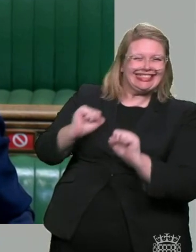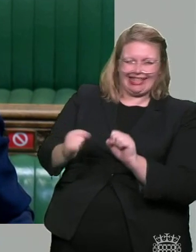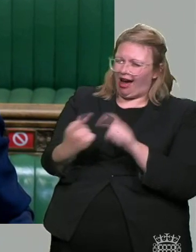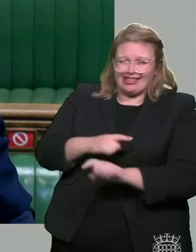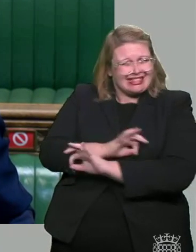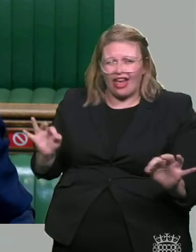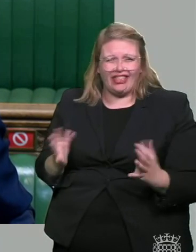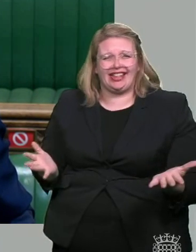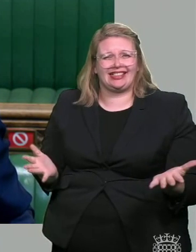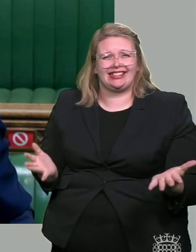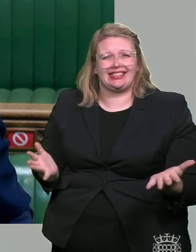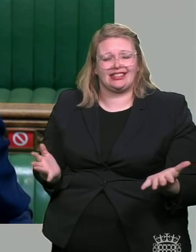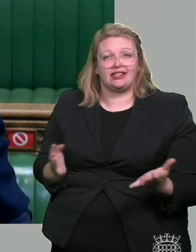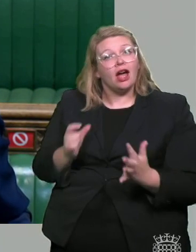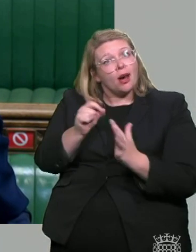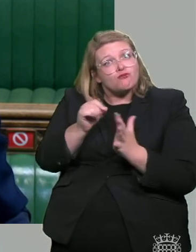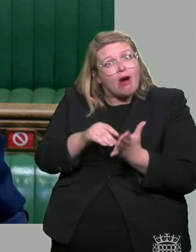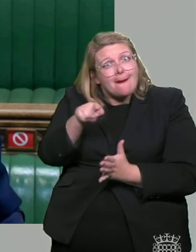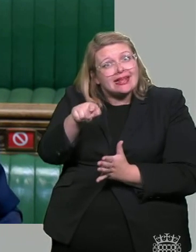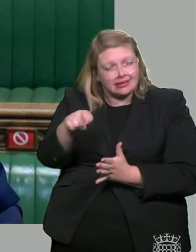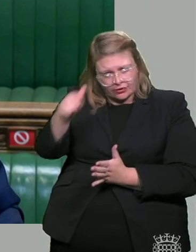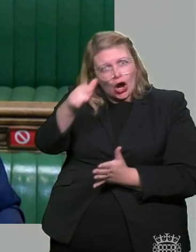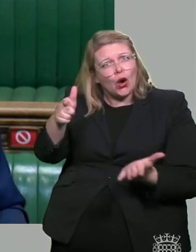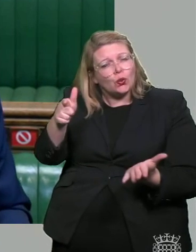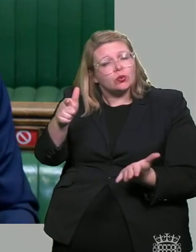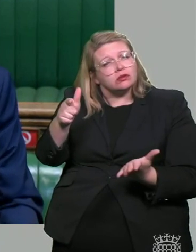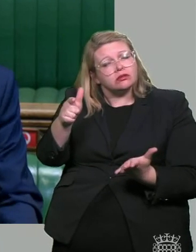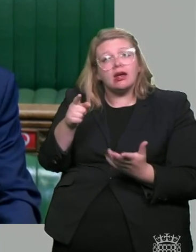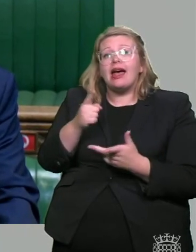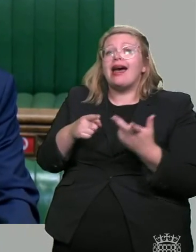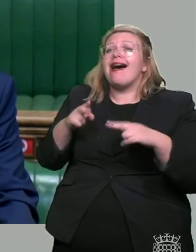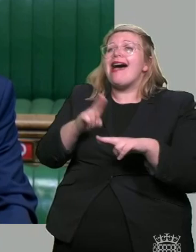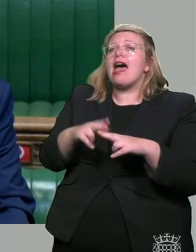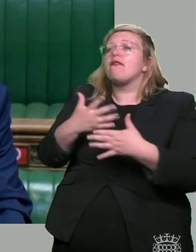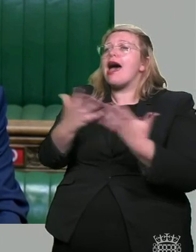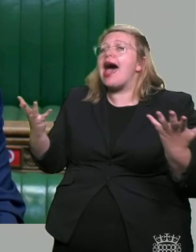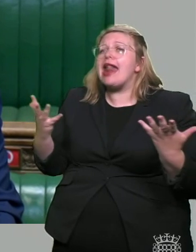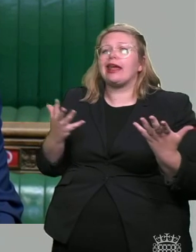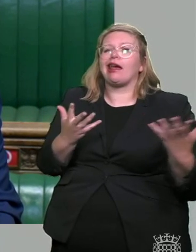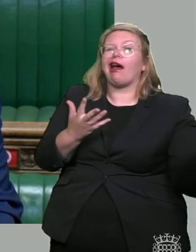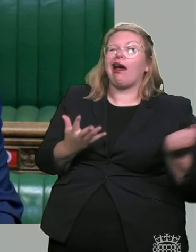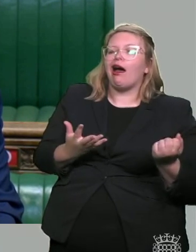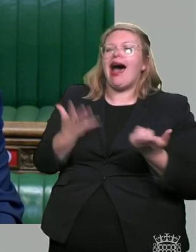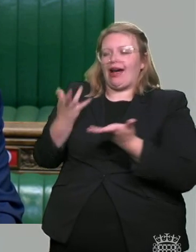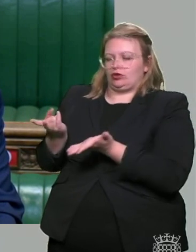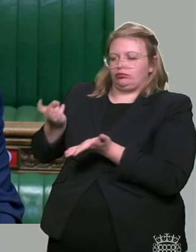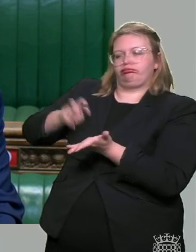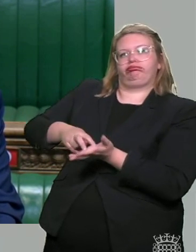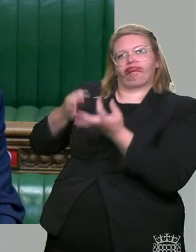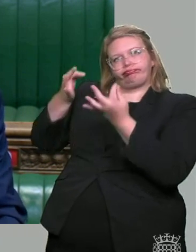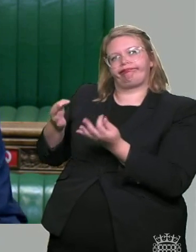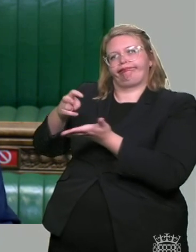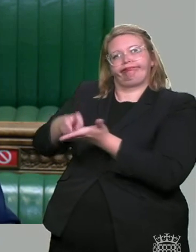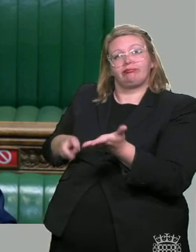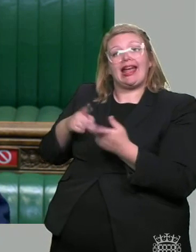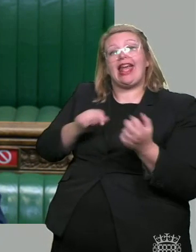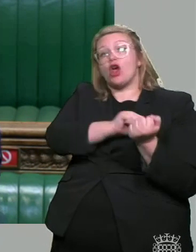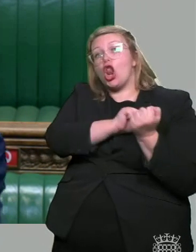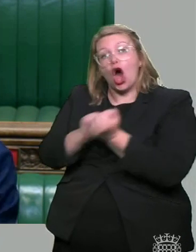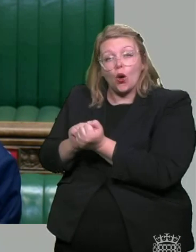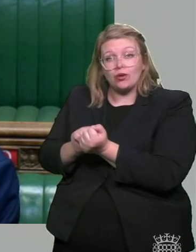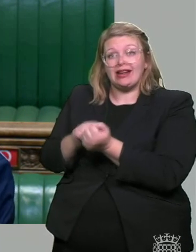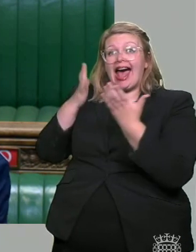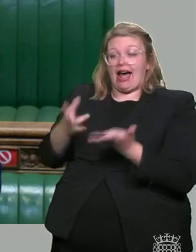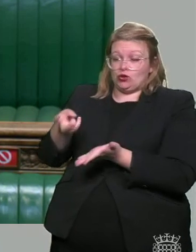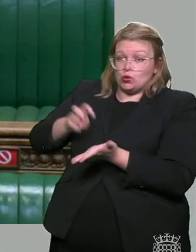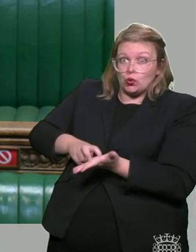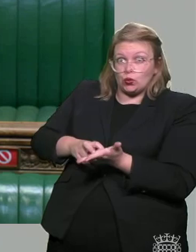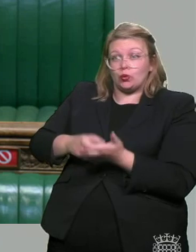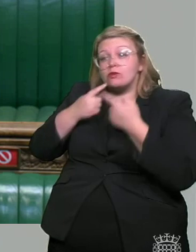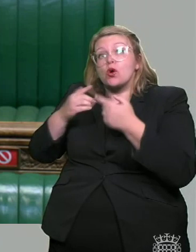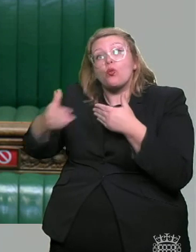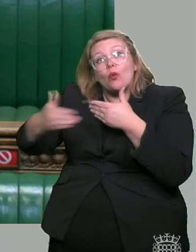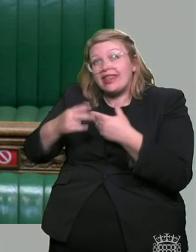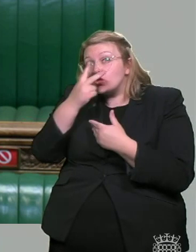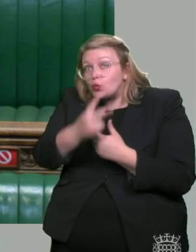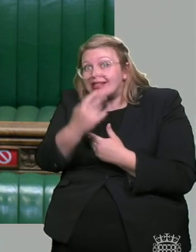The Prime Minister will be aware that he is required to declare any benefits that relate to his political activities, including loans or credit arrangements, within 28 days— Twenty-eight days, Prime Minister, yes.